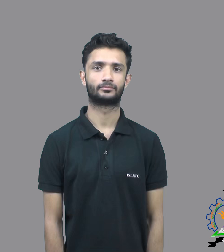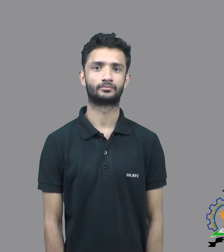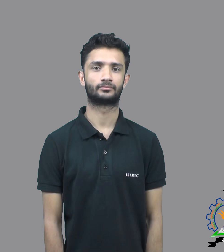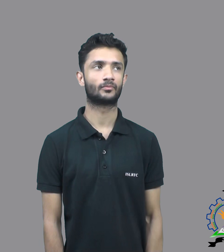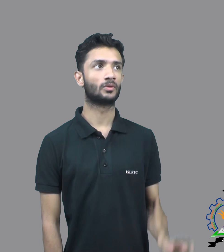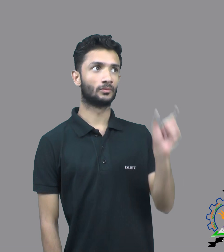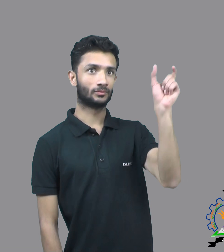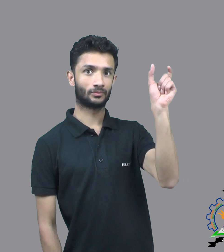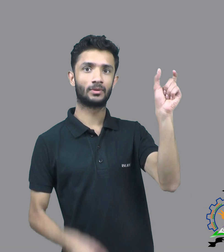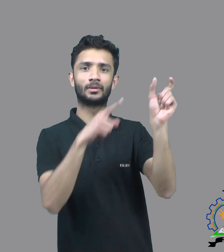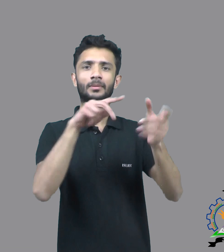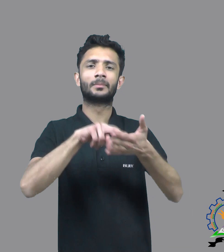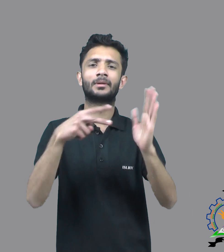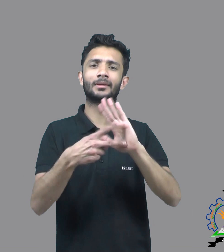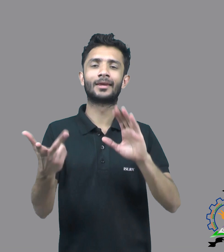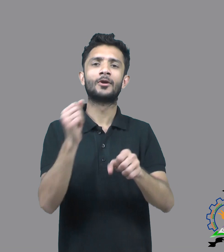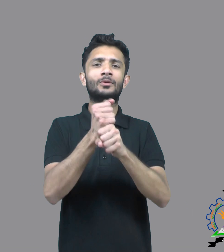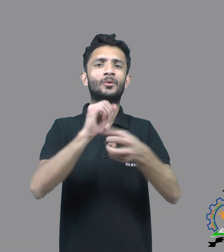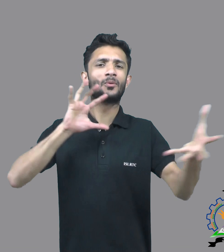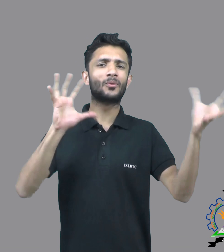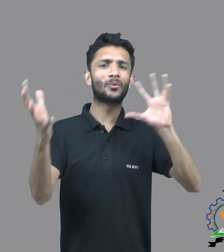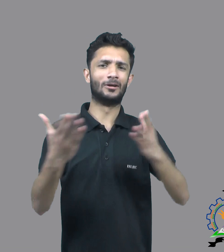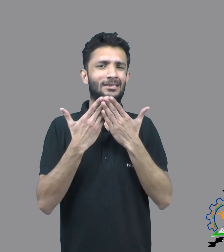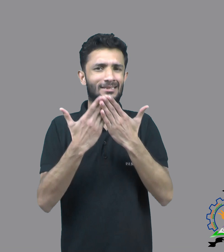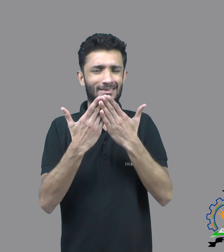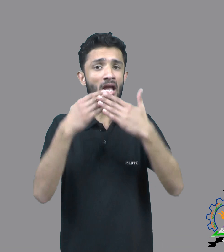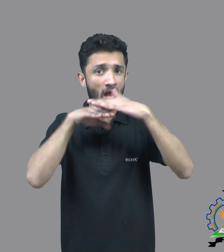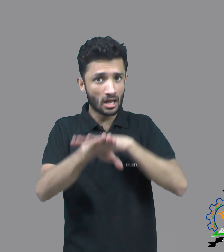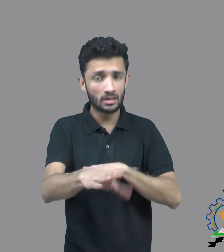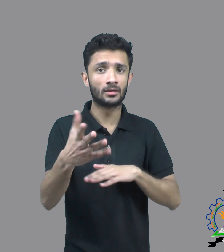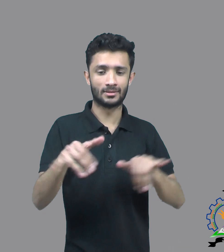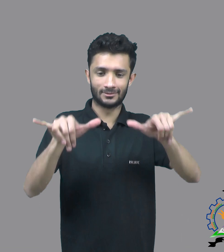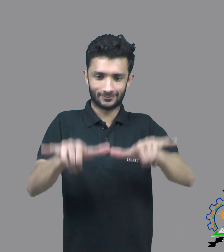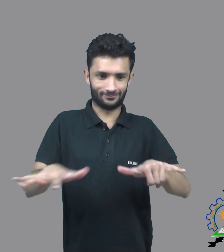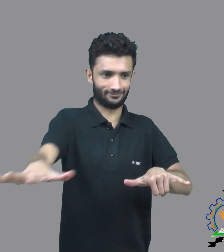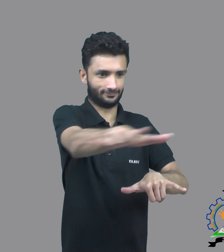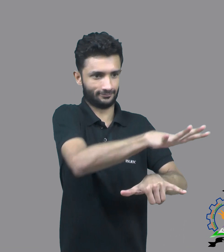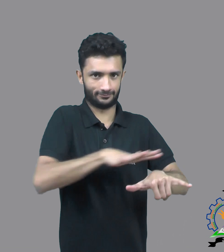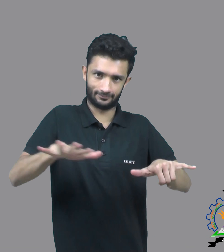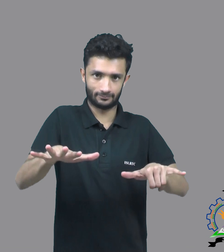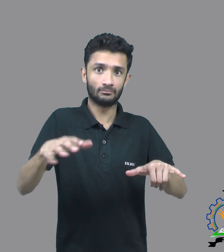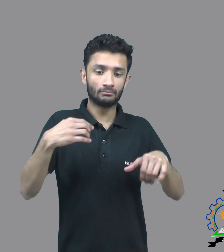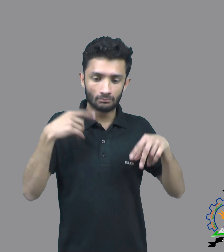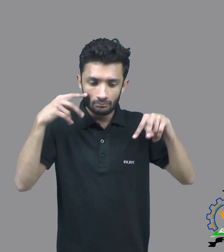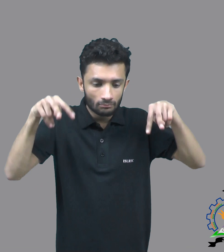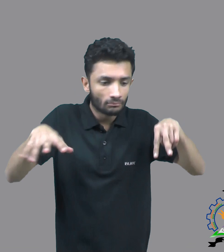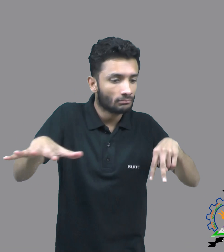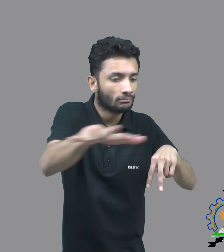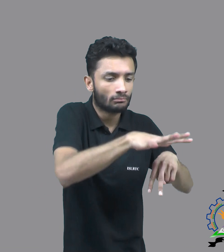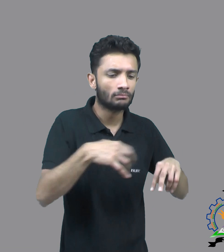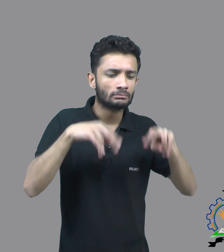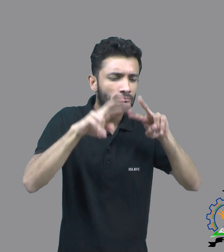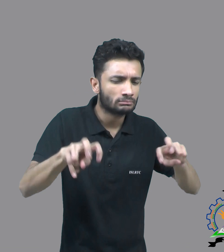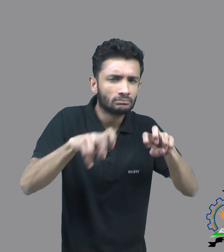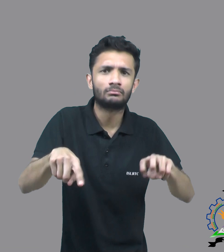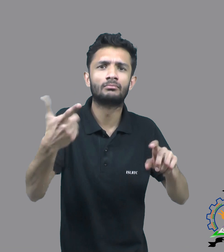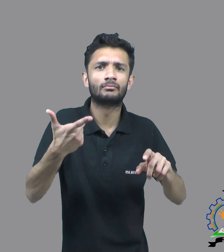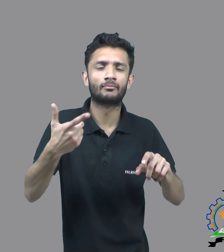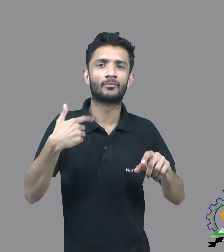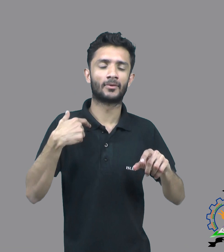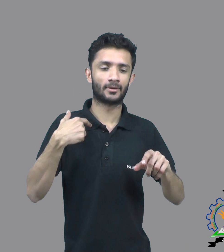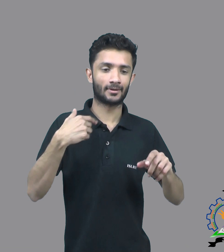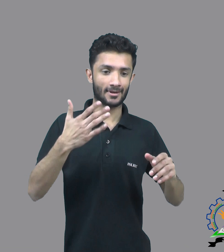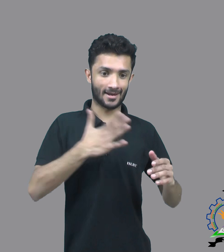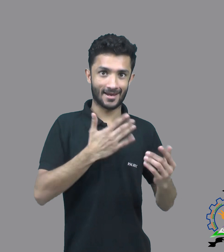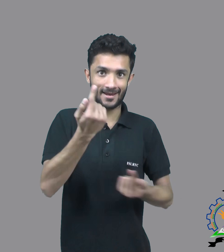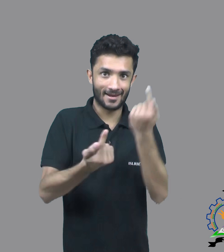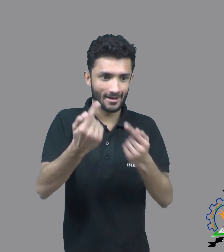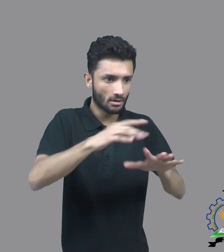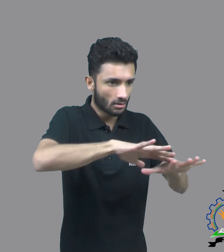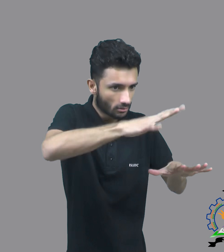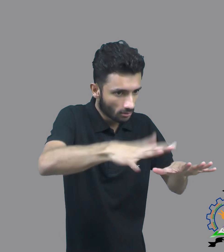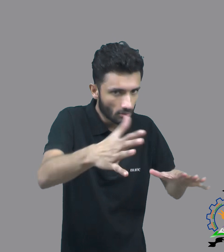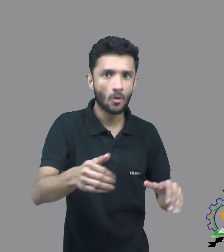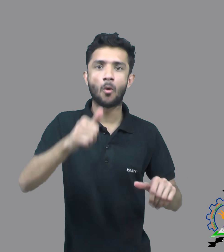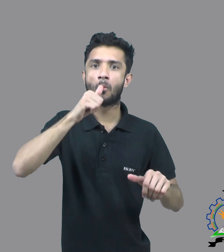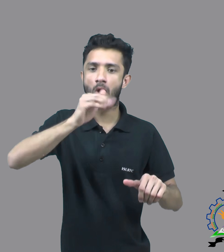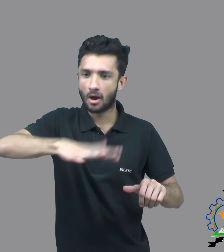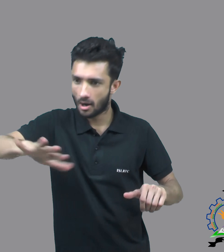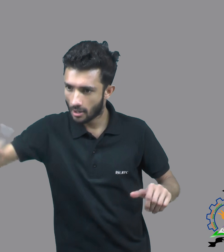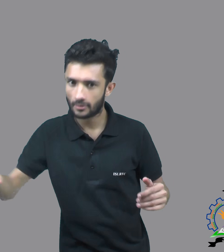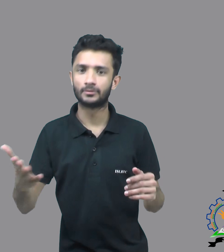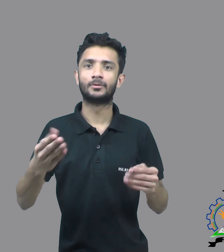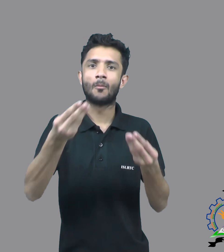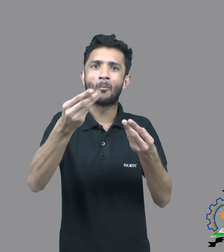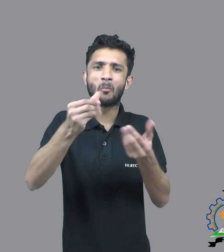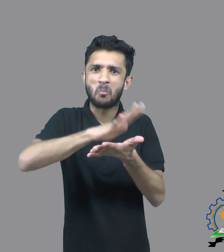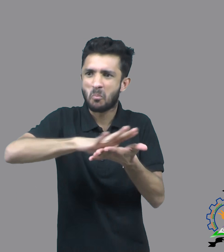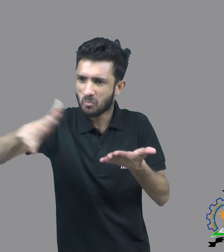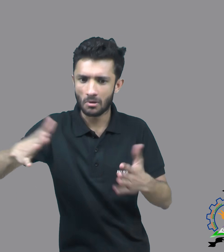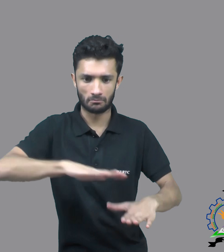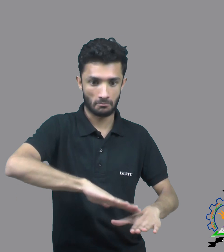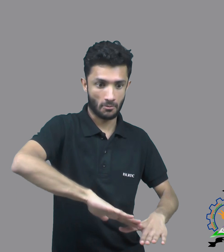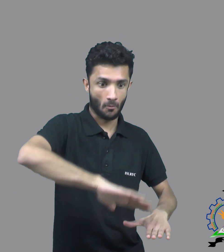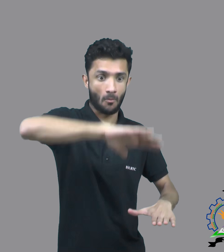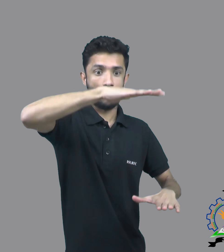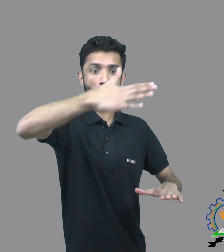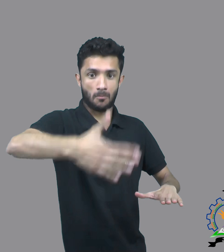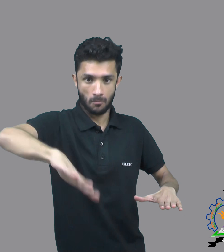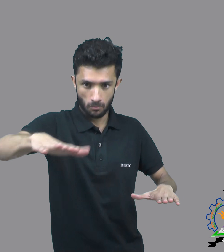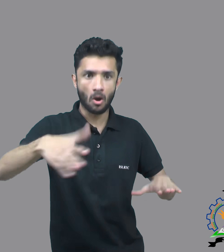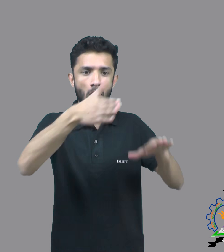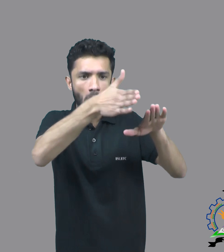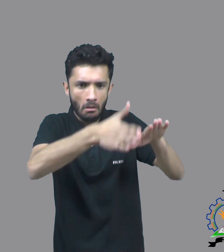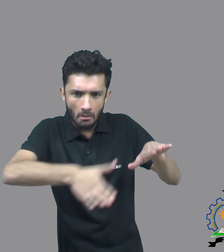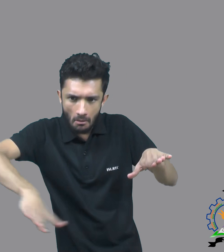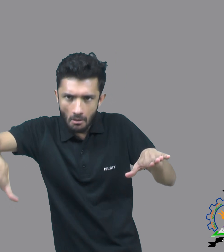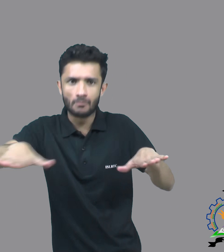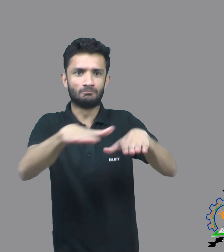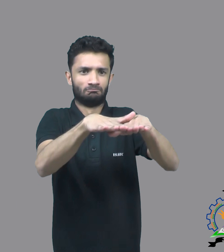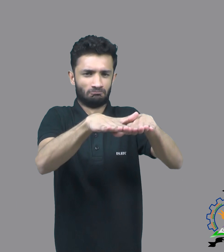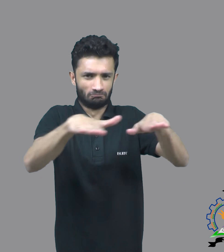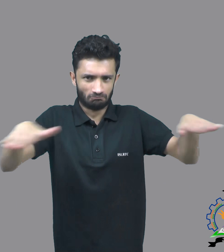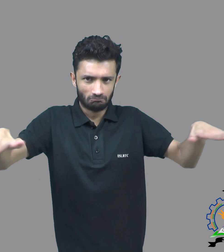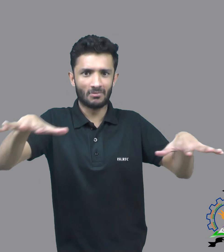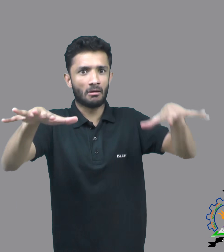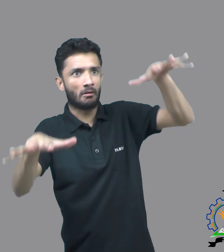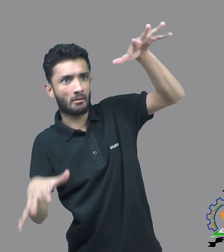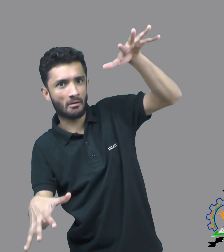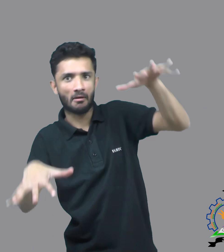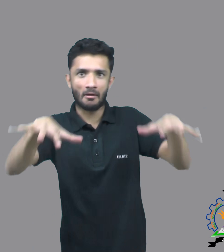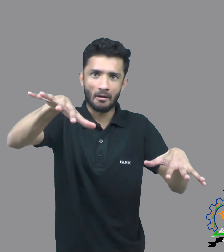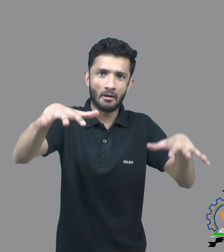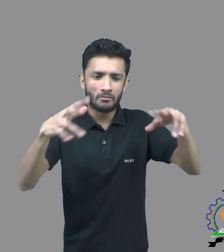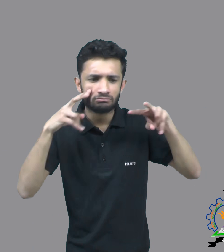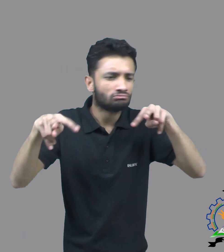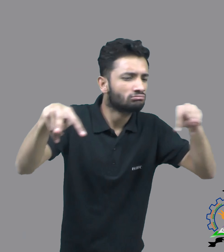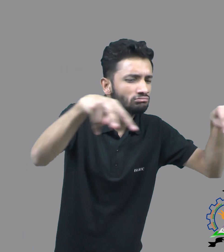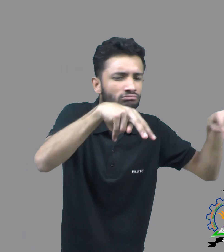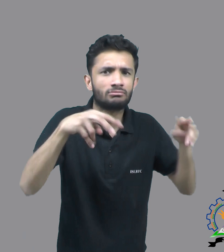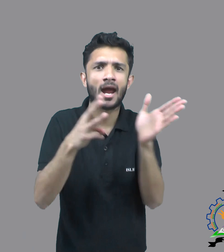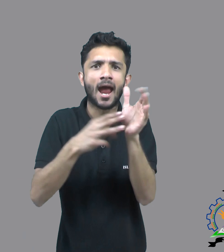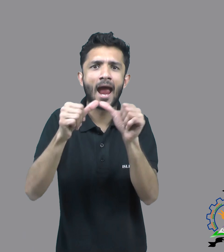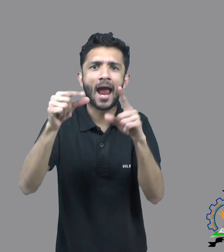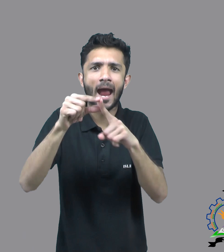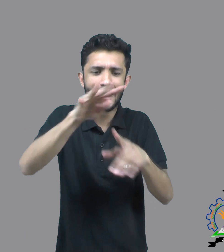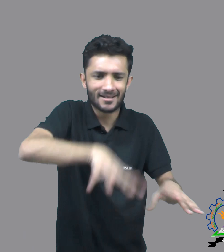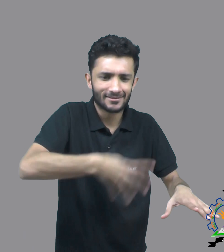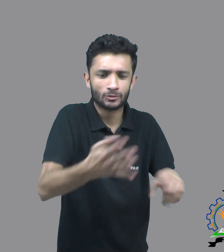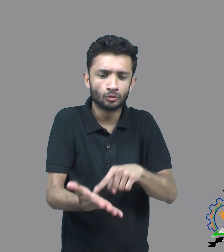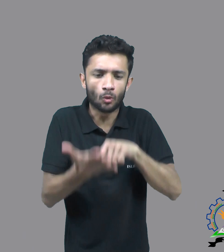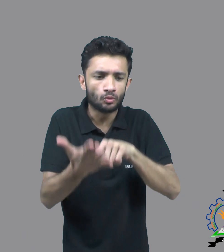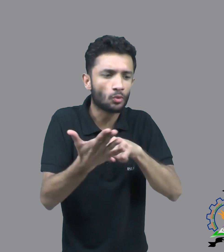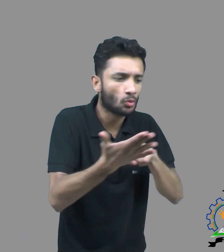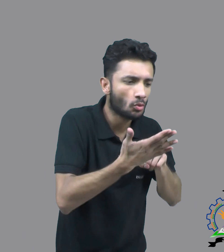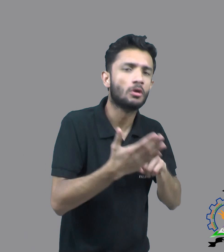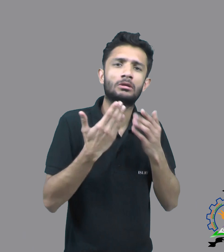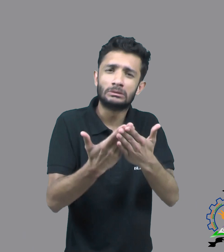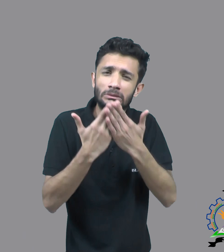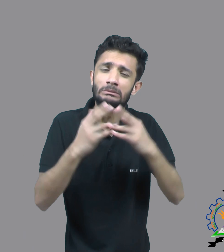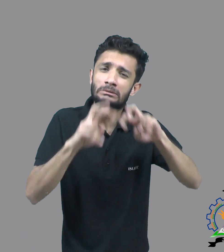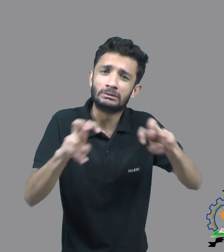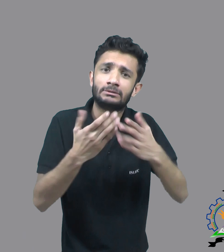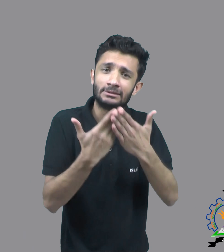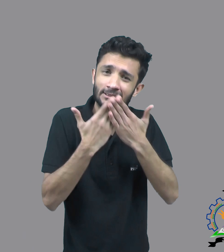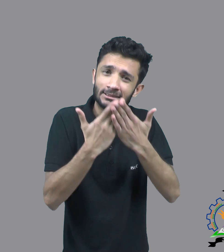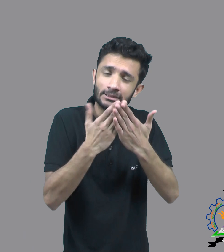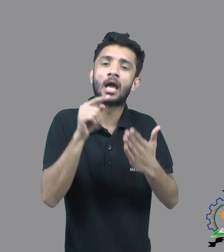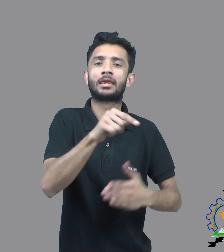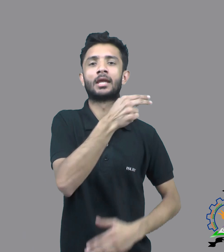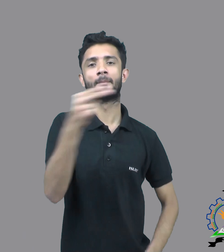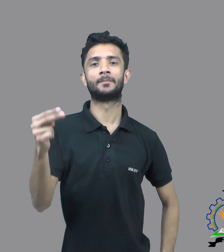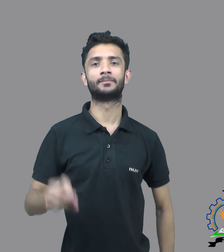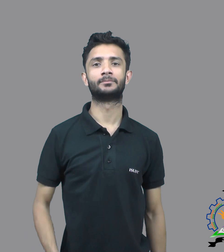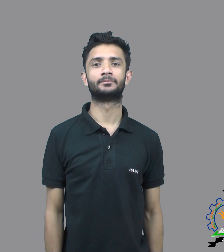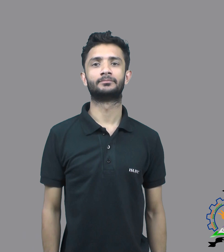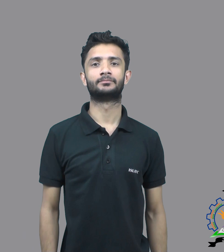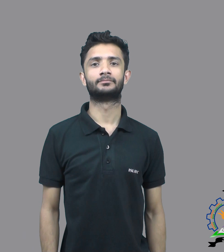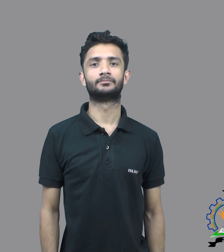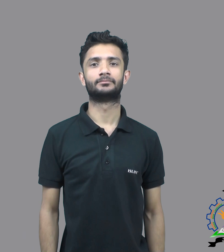Topography